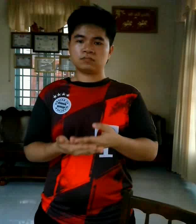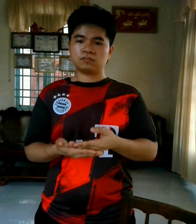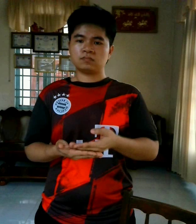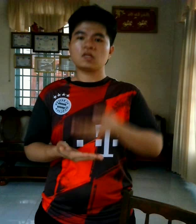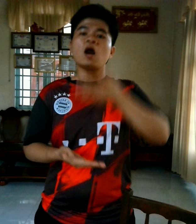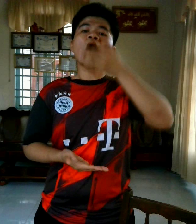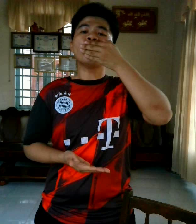sup